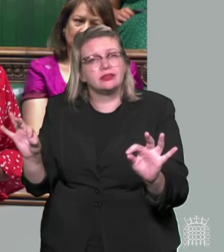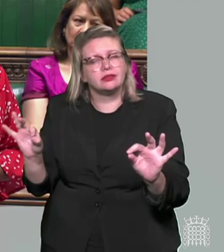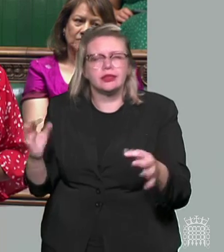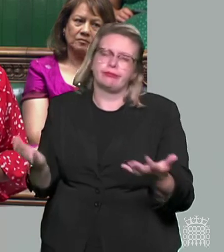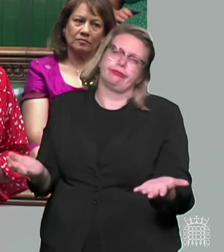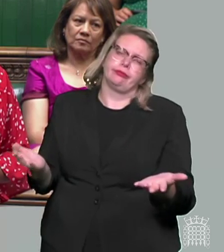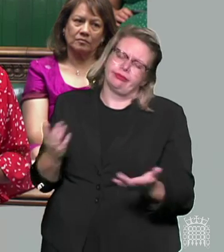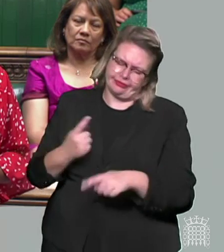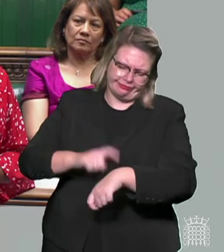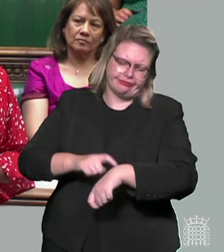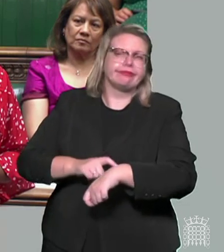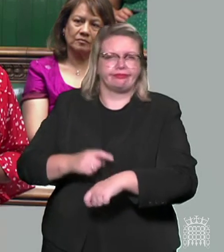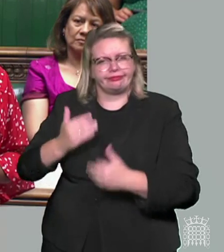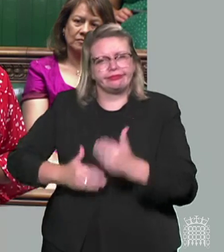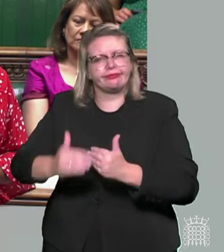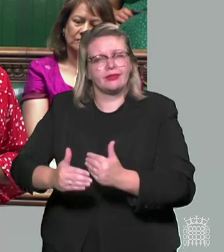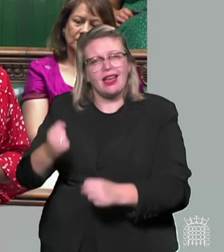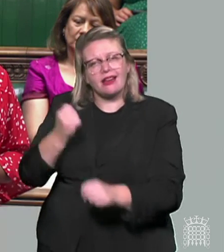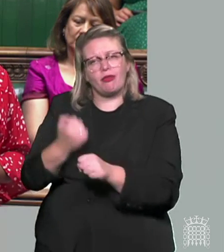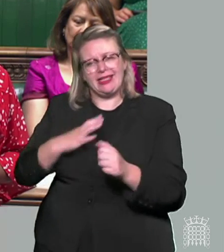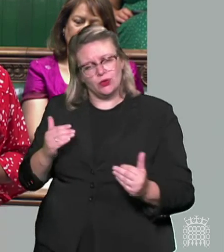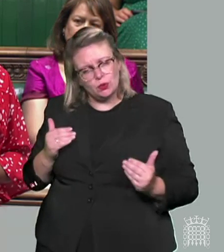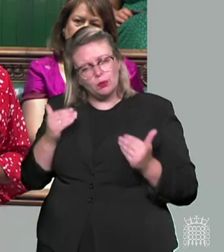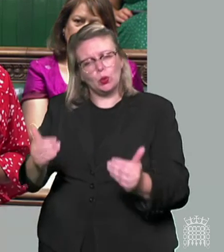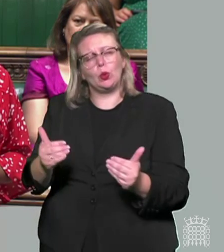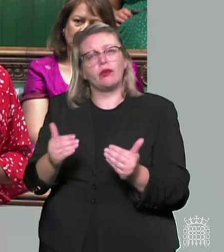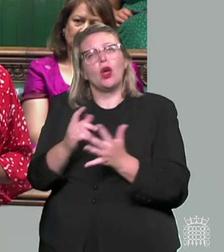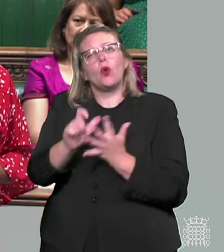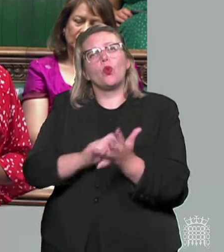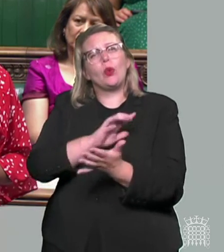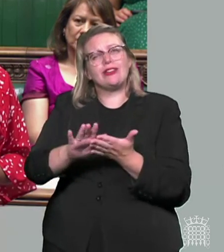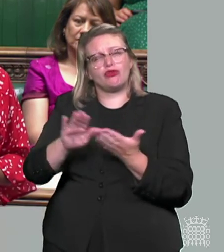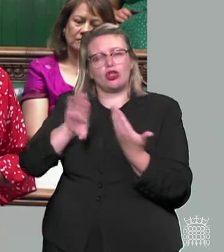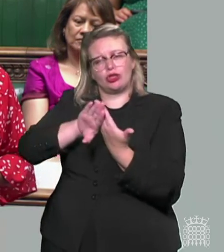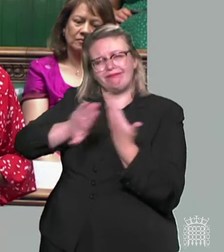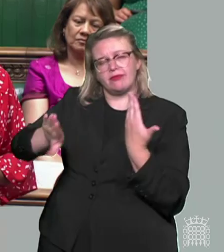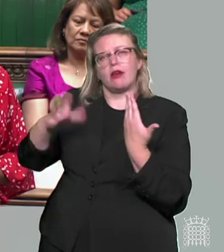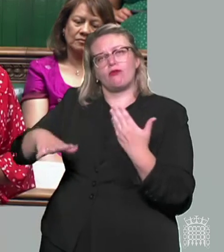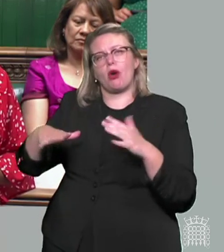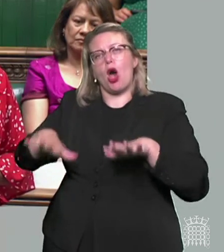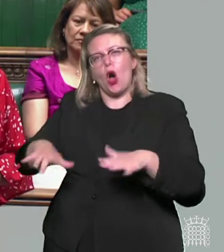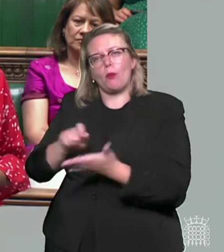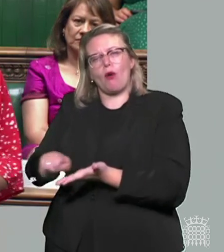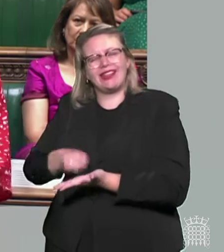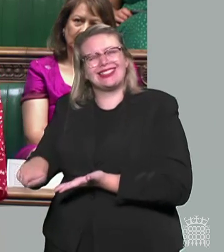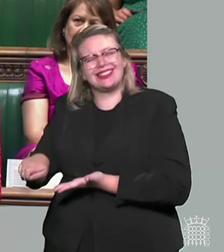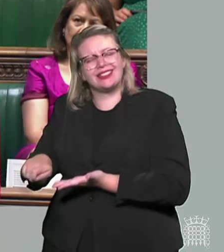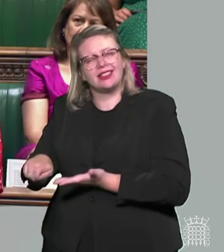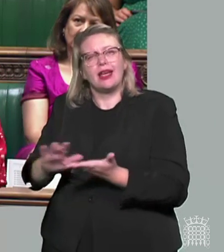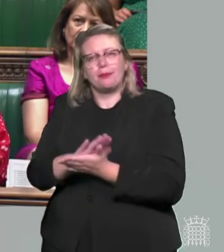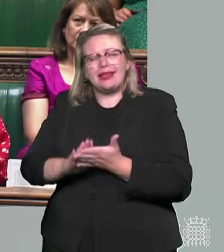Is it not about time for the Government to make the scheme independent of the Home Office, and finally provide justice to the victims